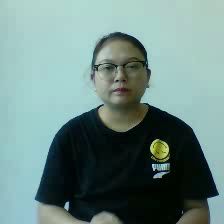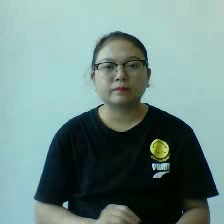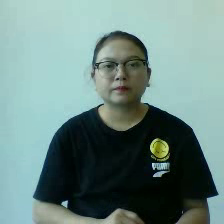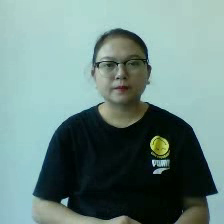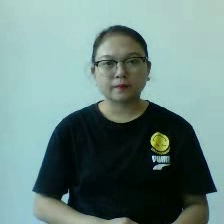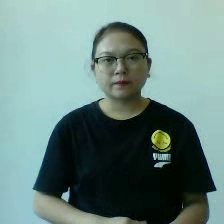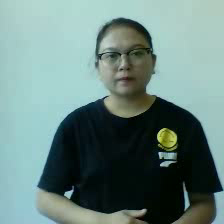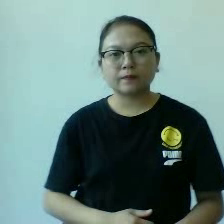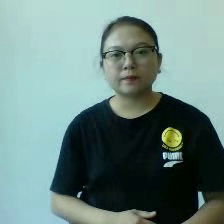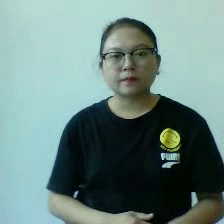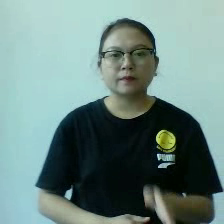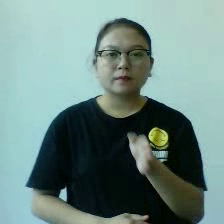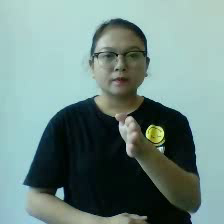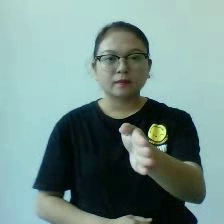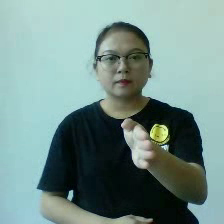Rẽ trái